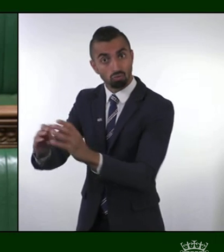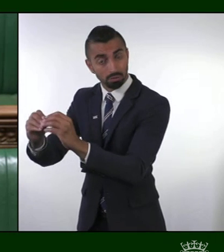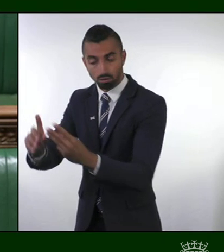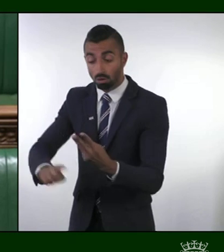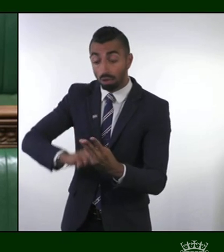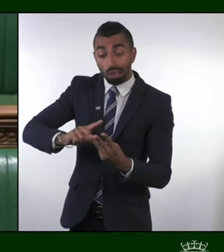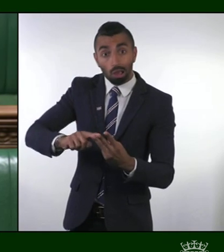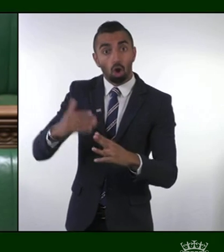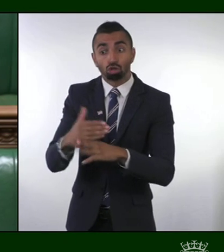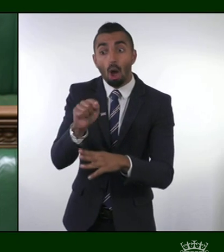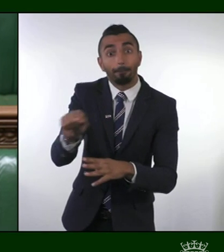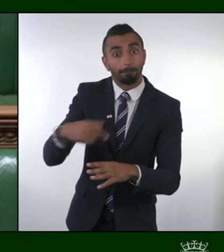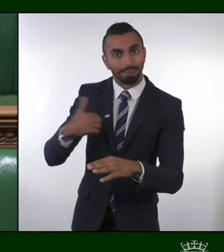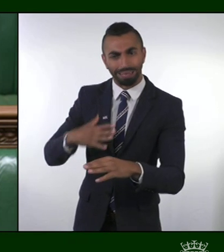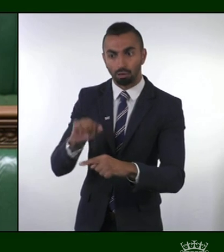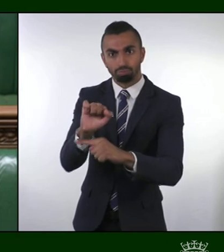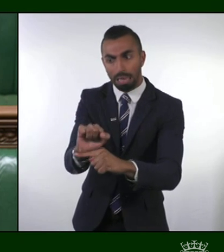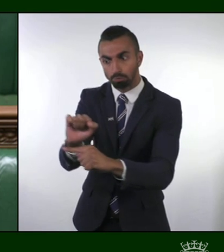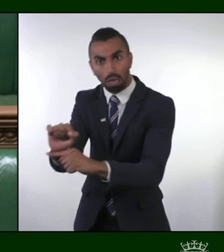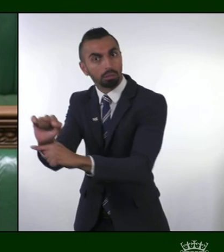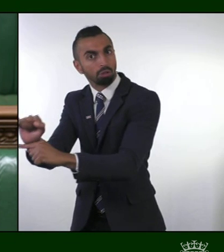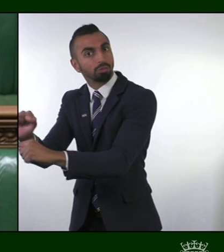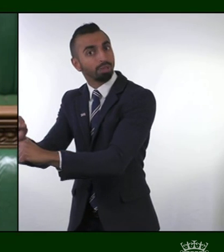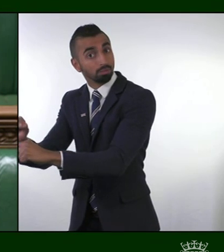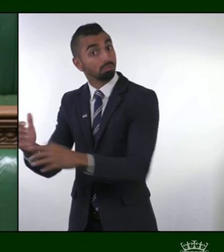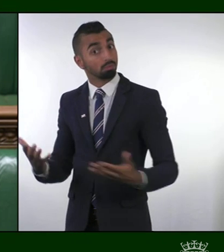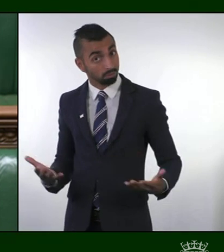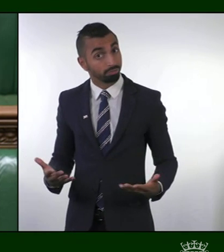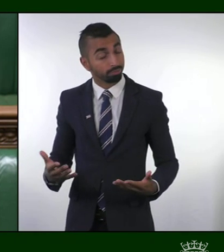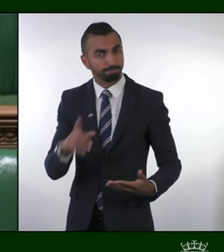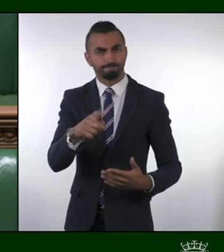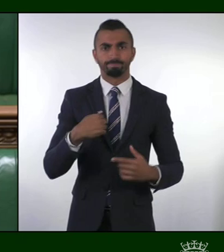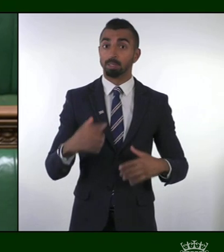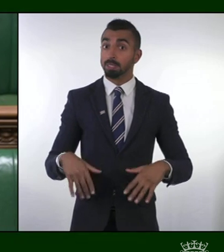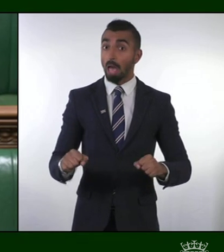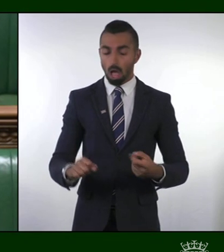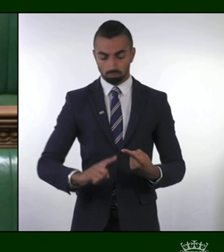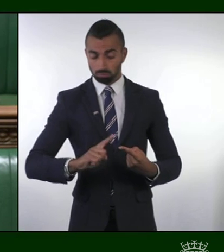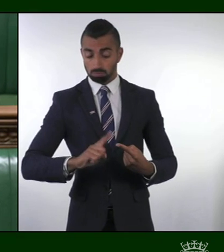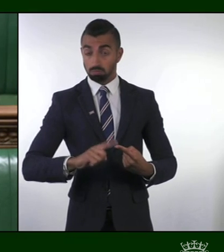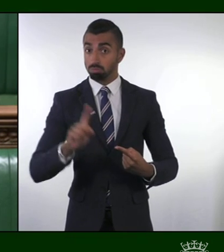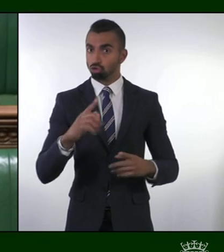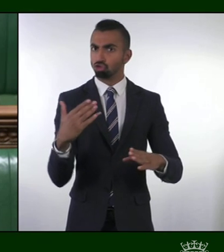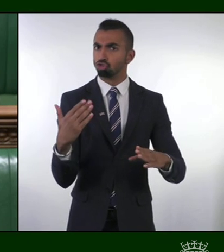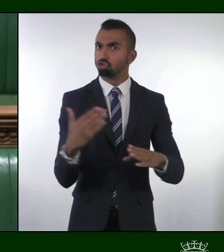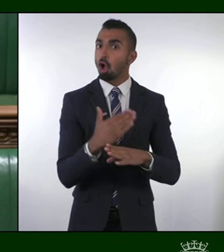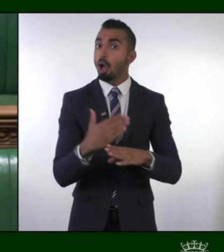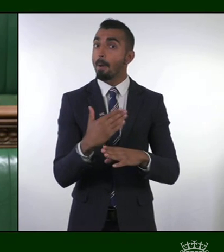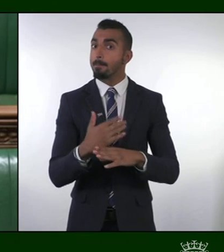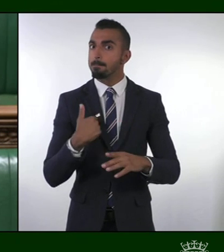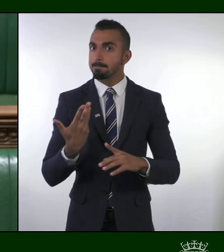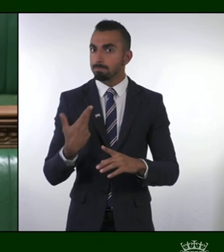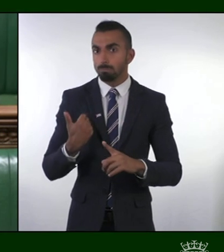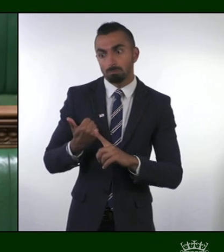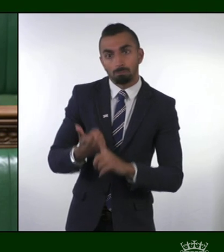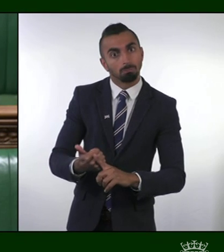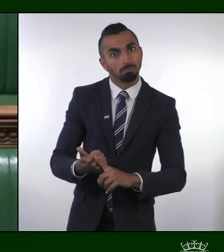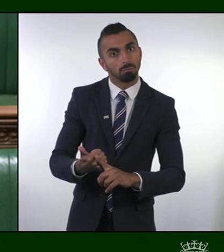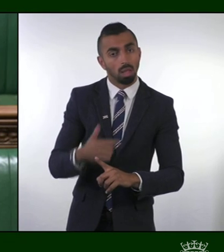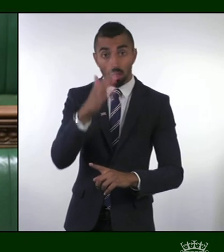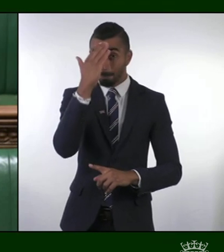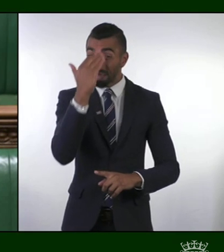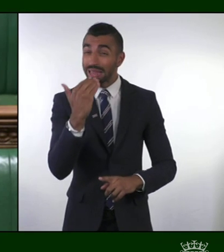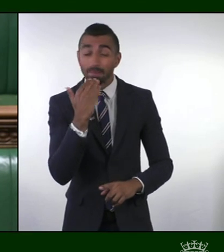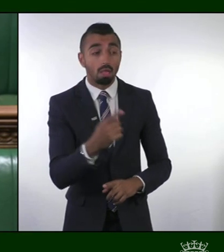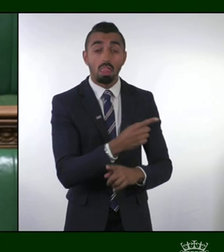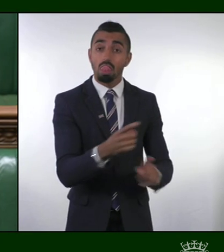Let me start with supporting jobs, in particular the help we want to provide for those who will be hardest hit by this crisis: younger people.